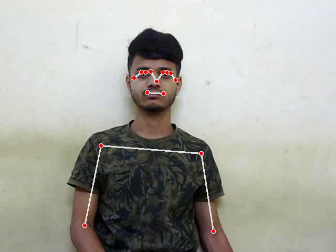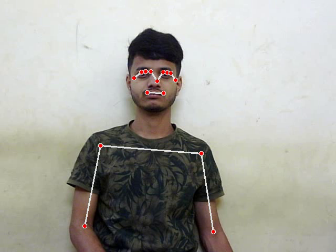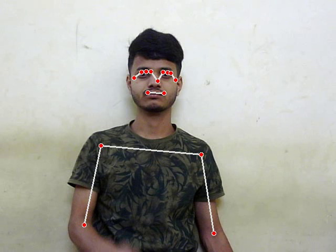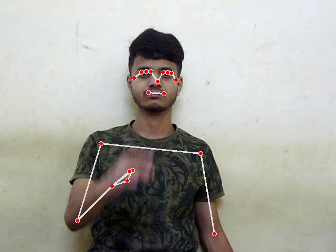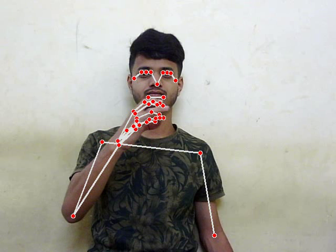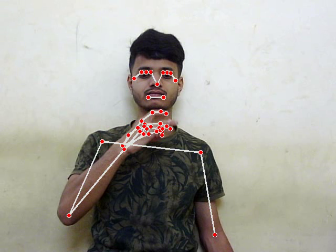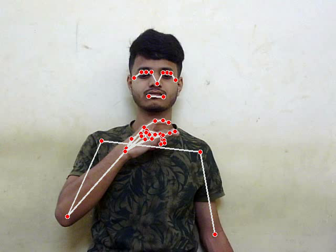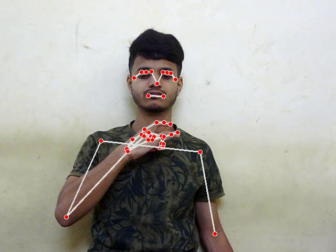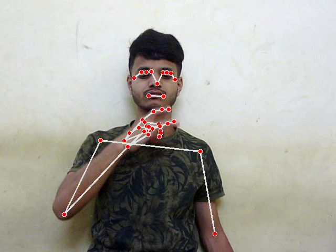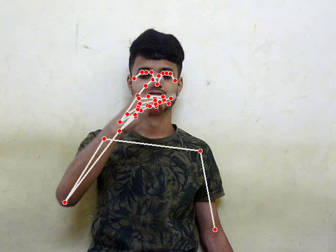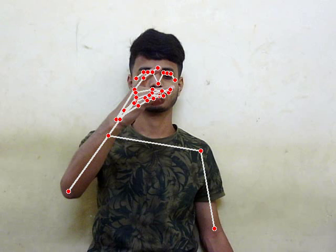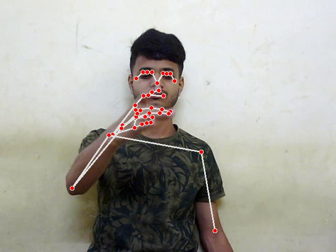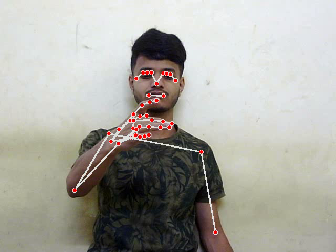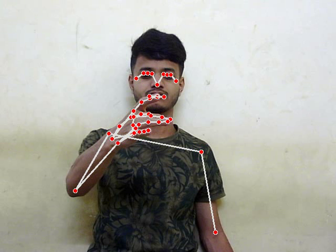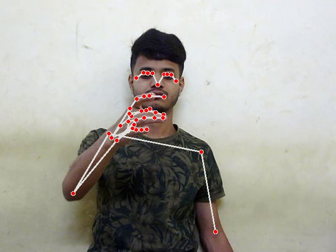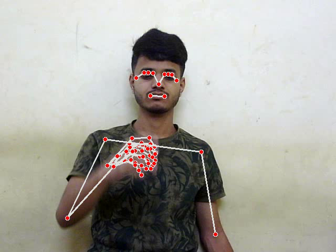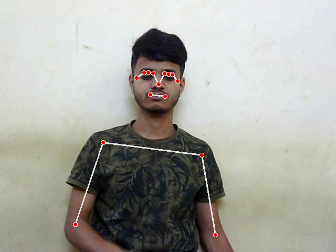like